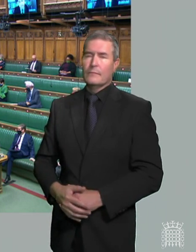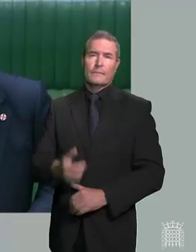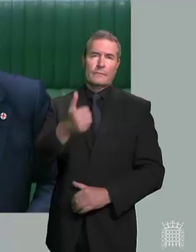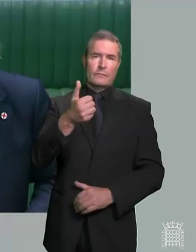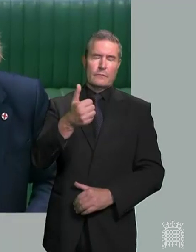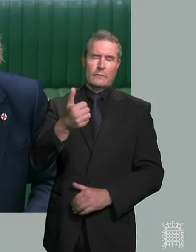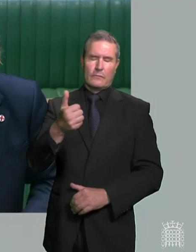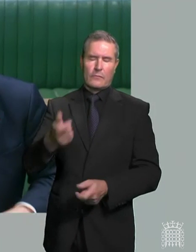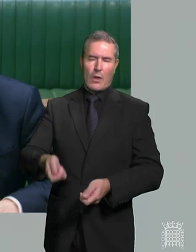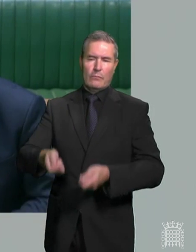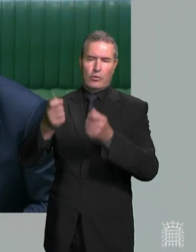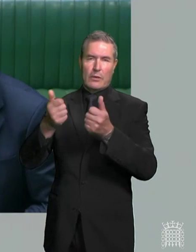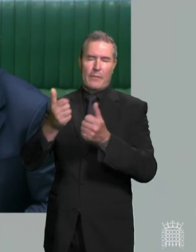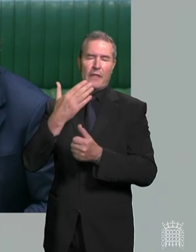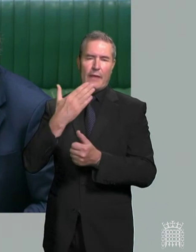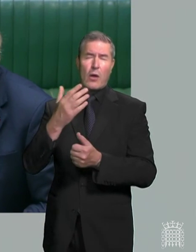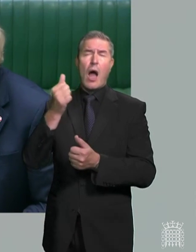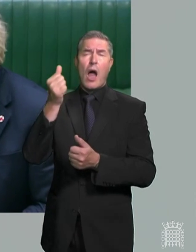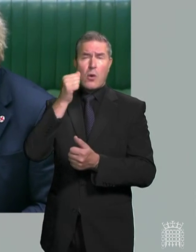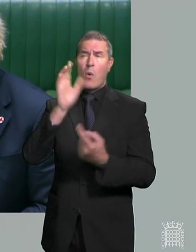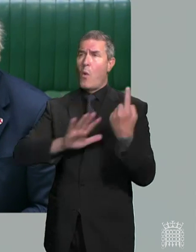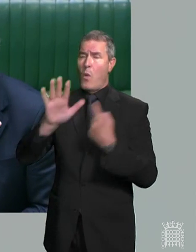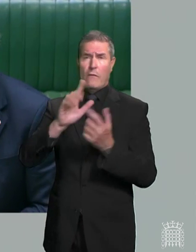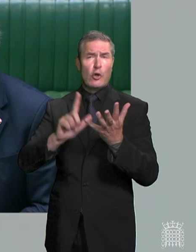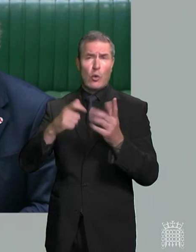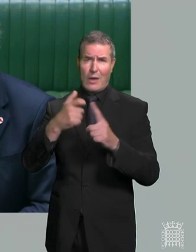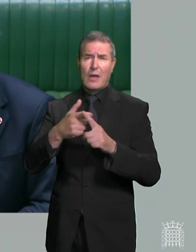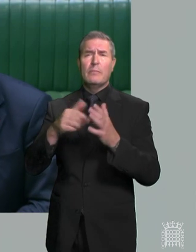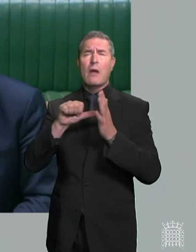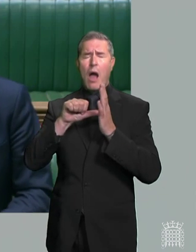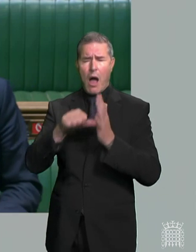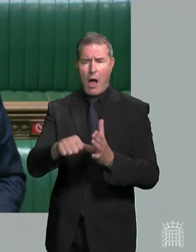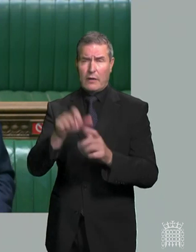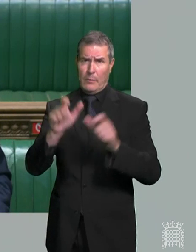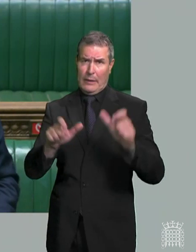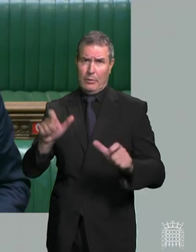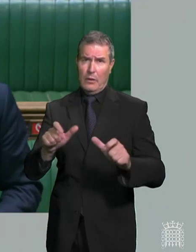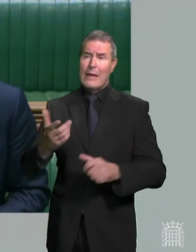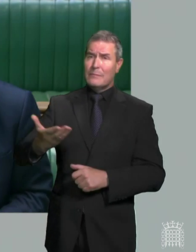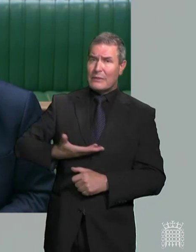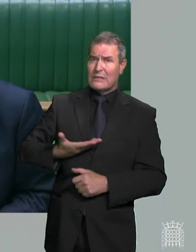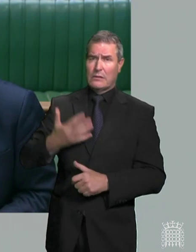Of course I know how tough it has been for millions of people up and down the country and for business.